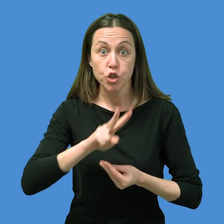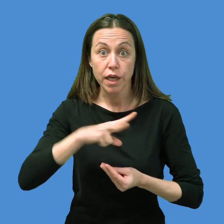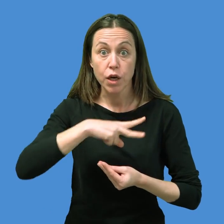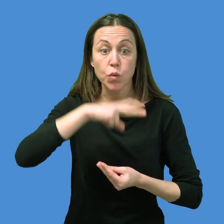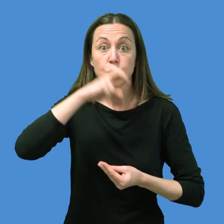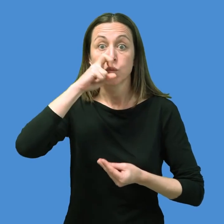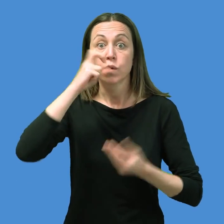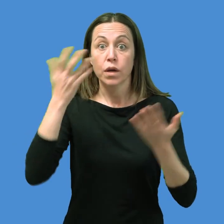respirar